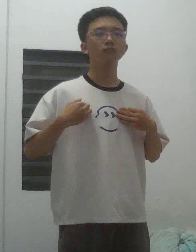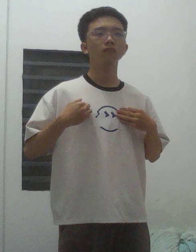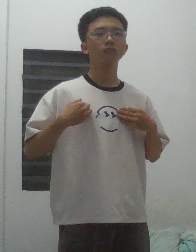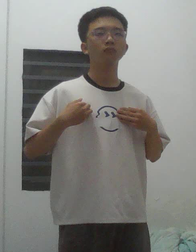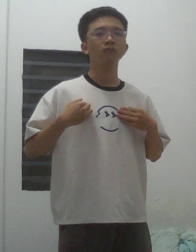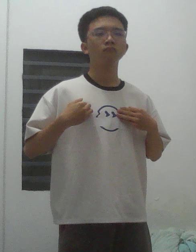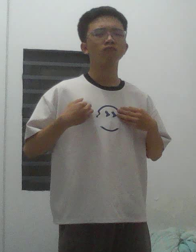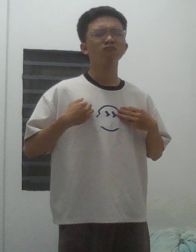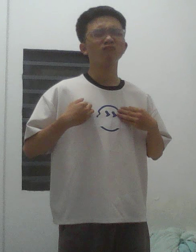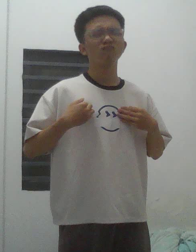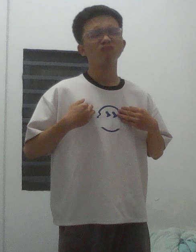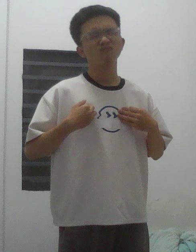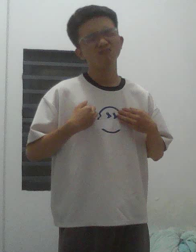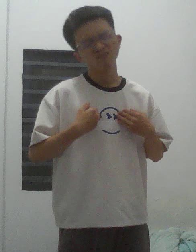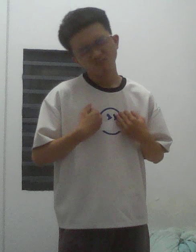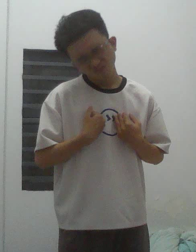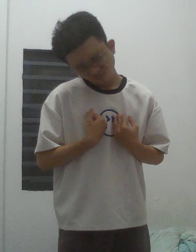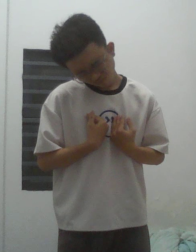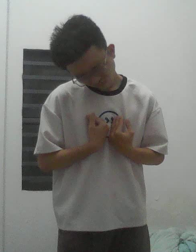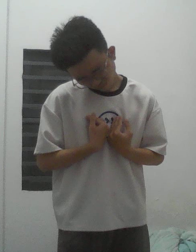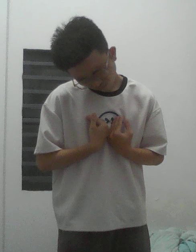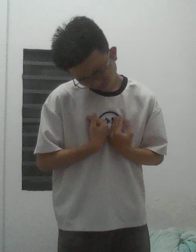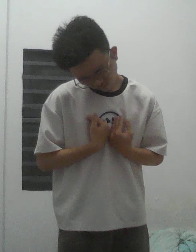met